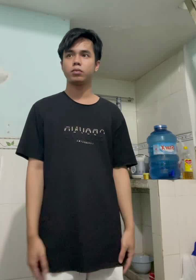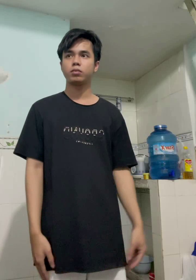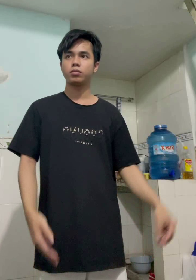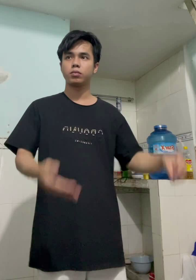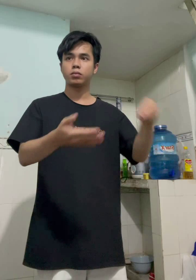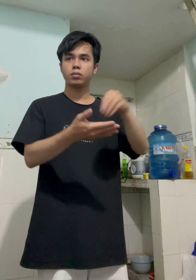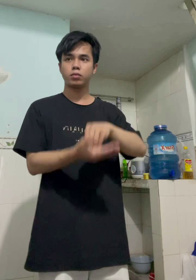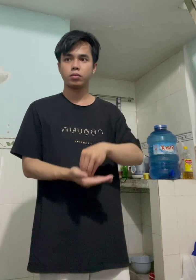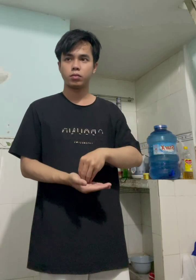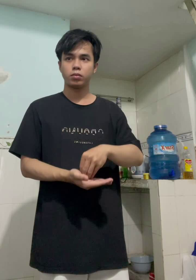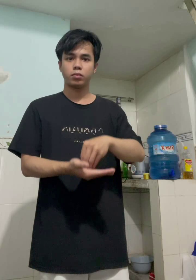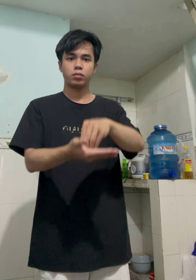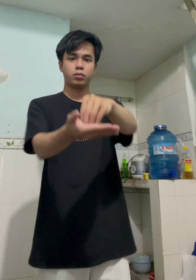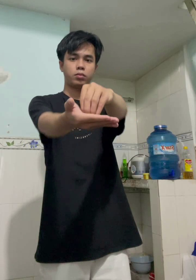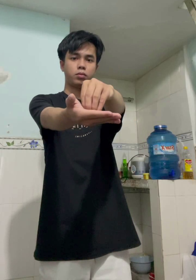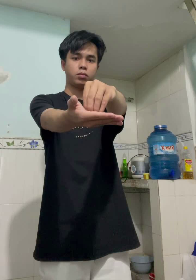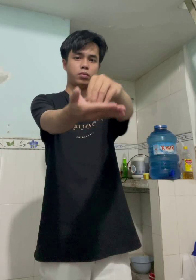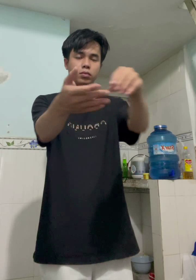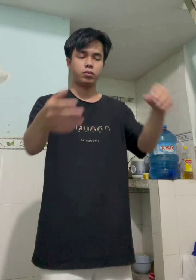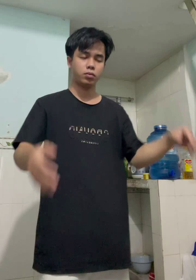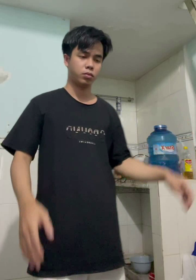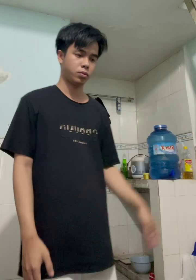san pham